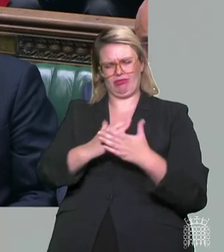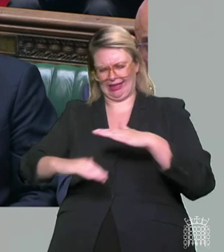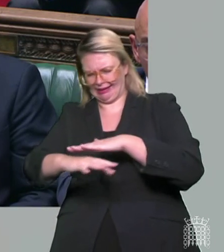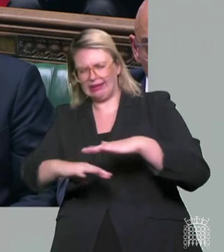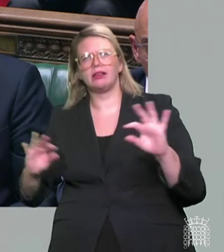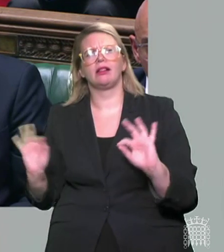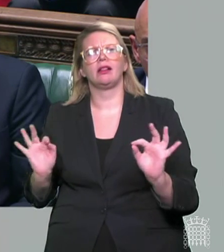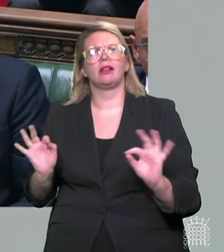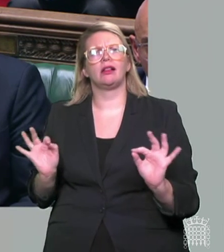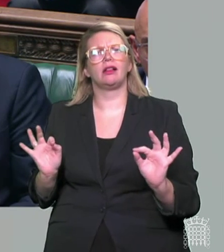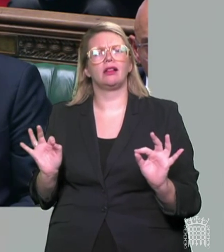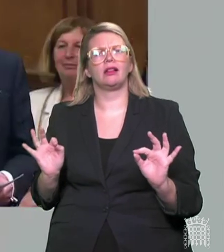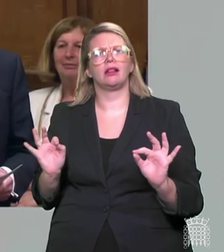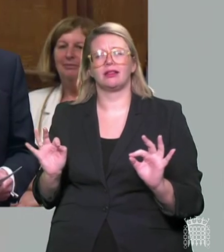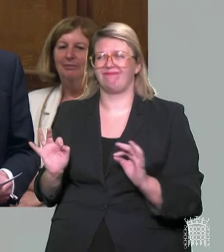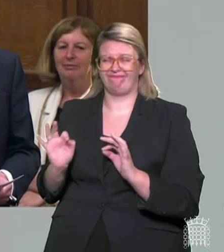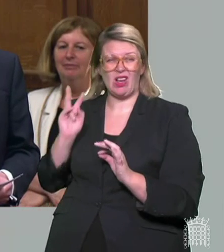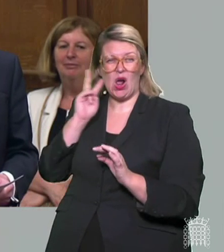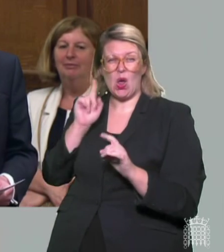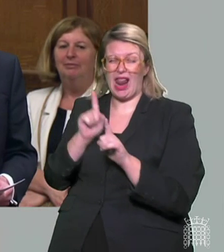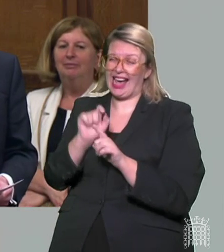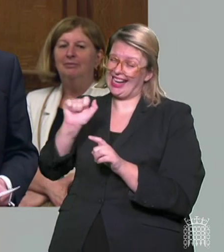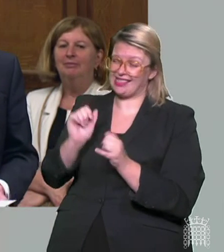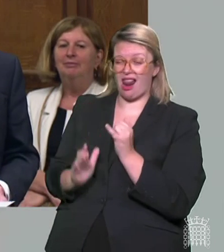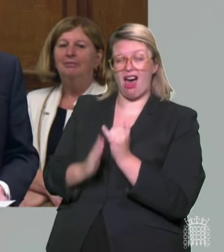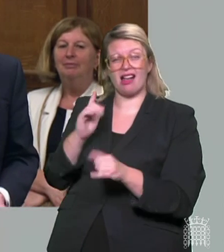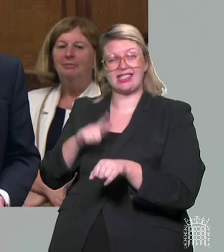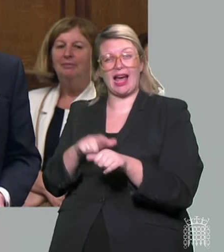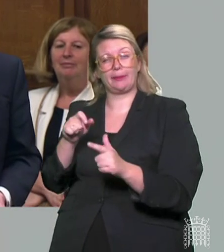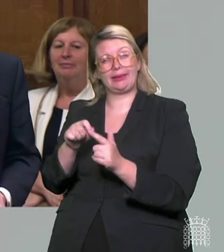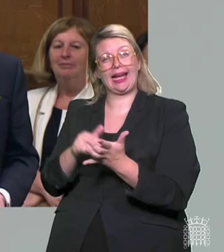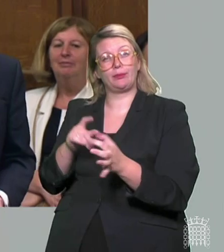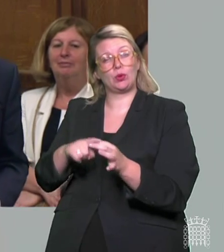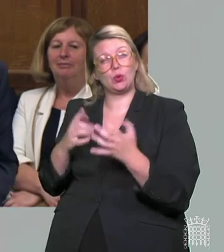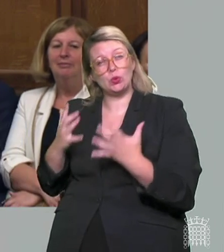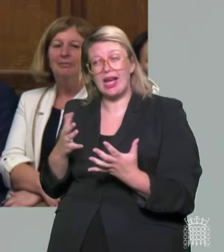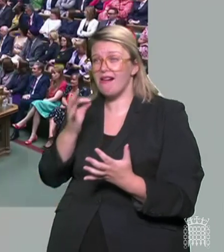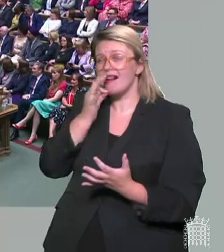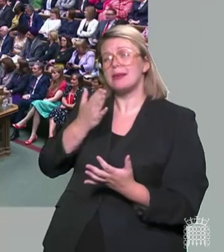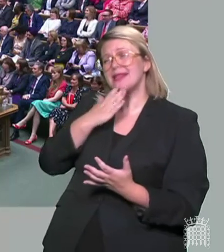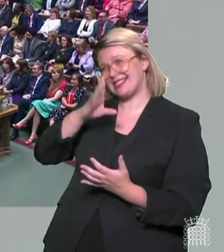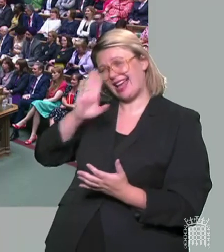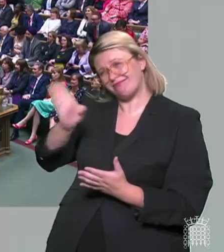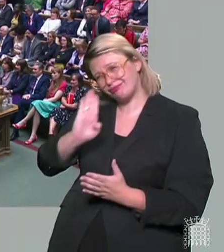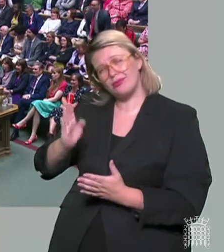As this is likely to be his last Prime Minister’s questions, will he finally tell us the truth?